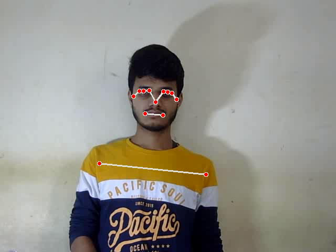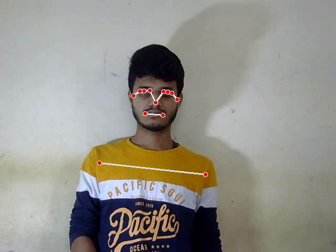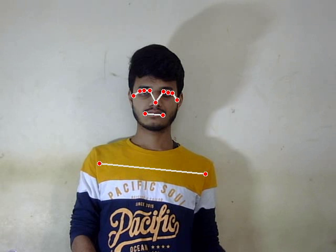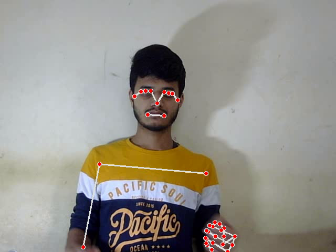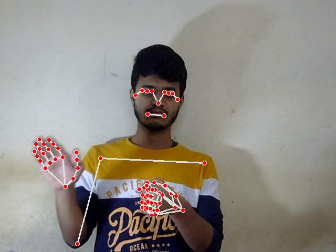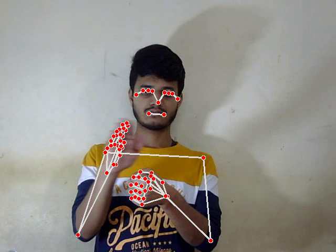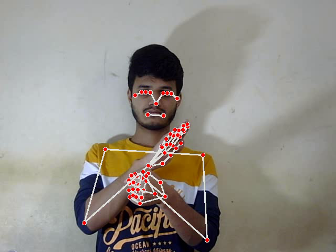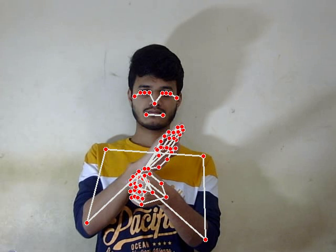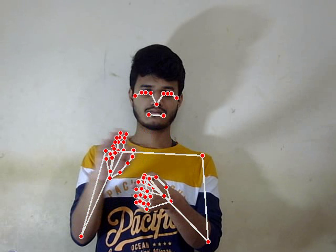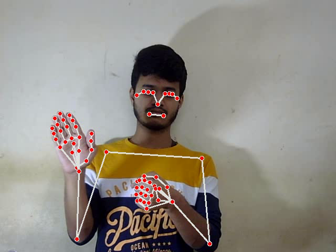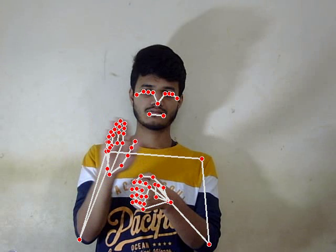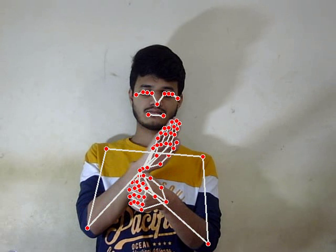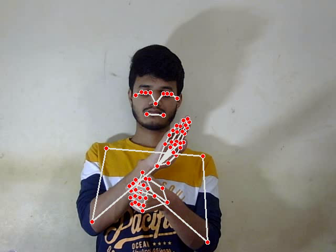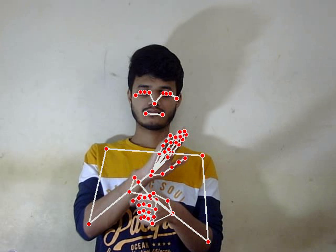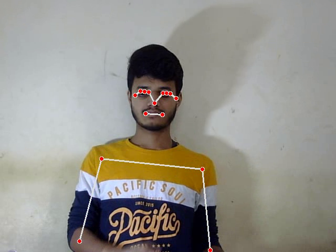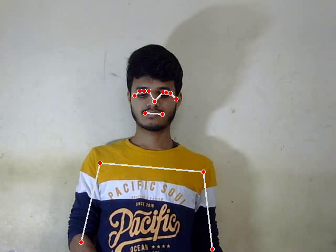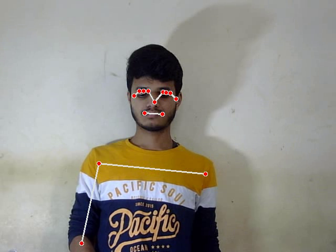busy